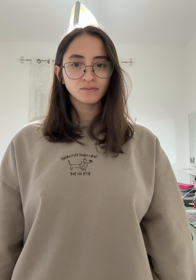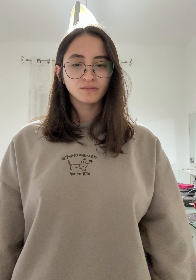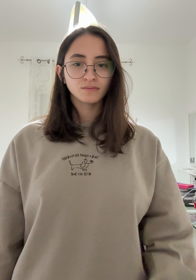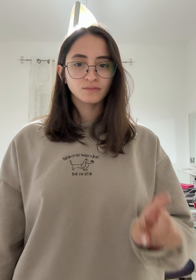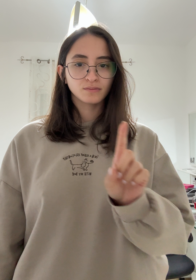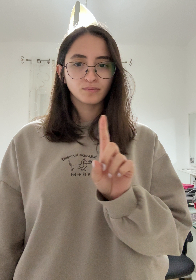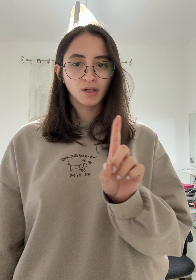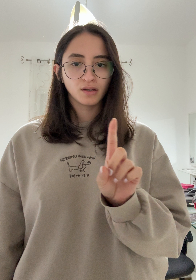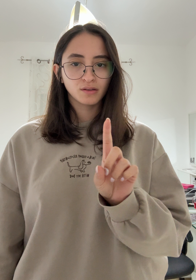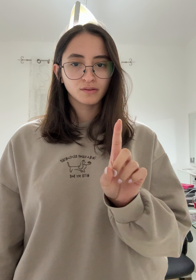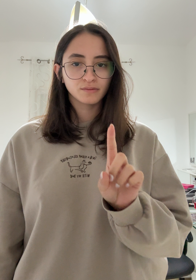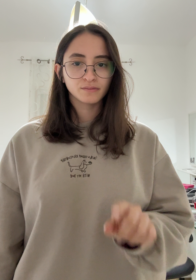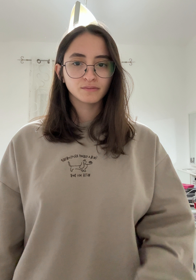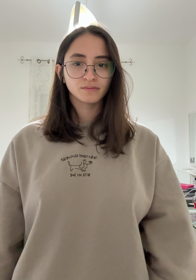מי